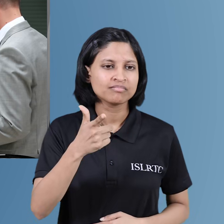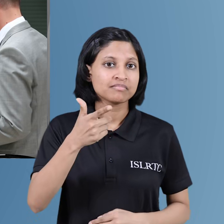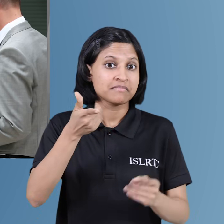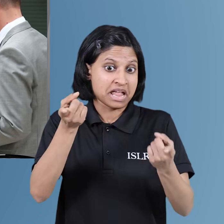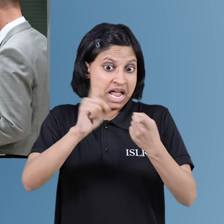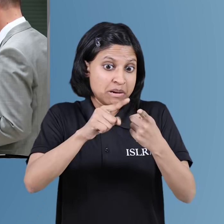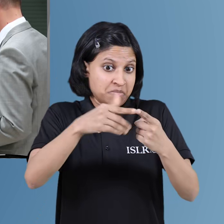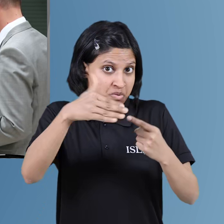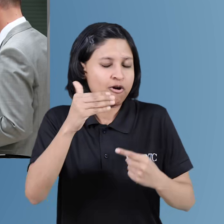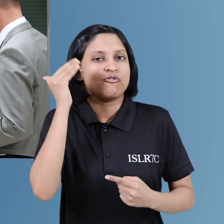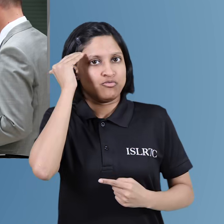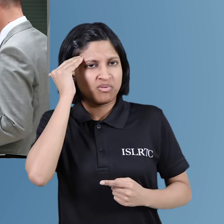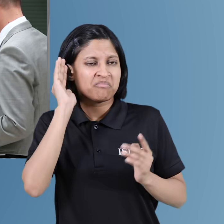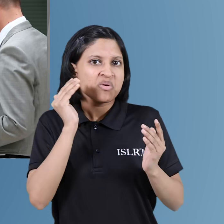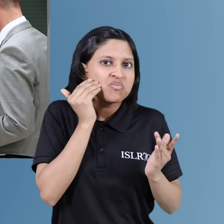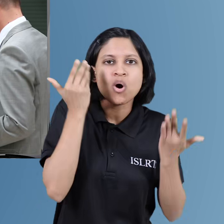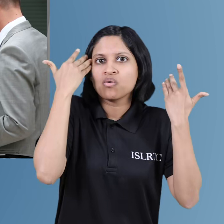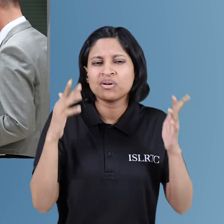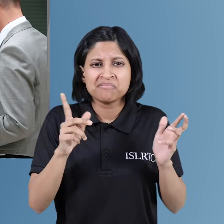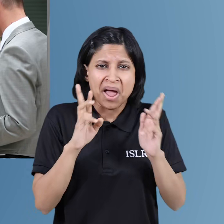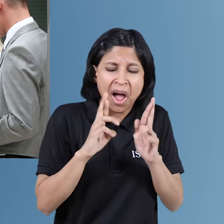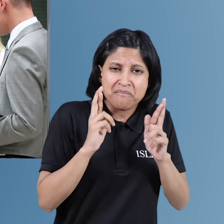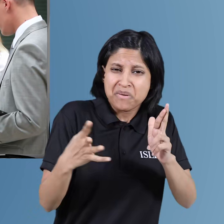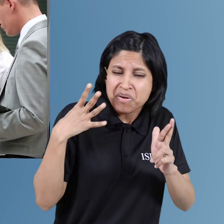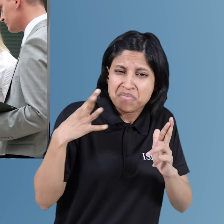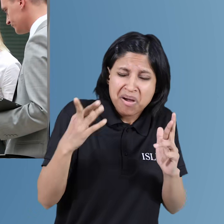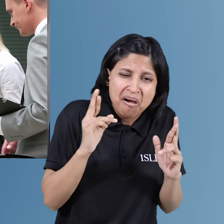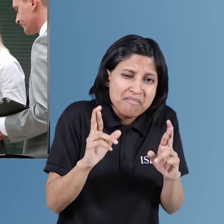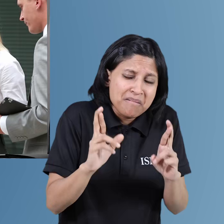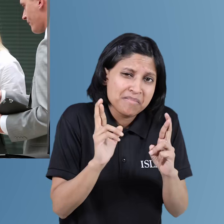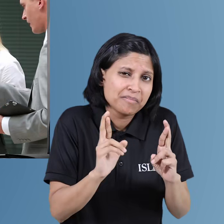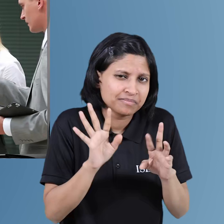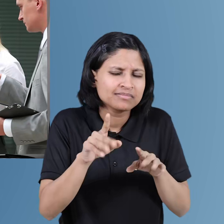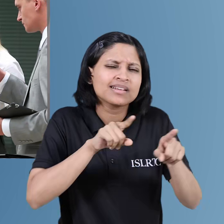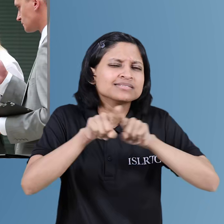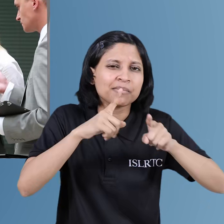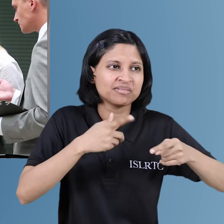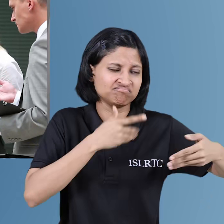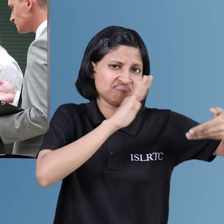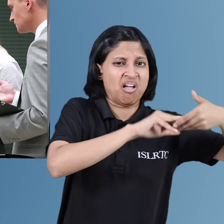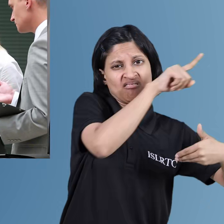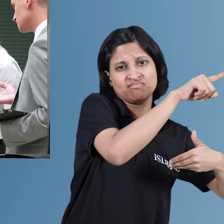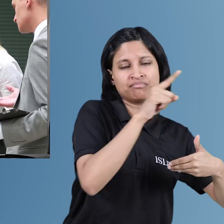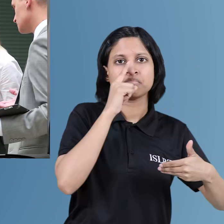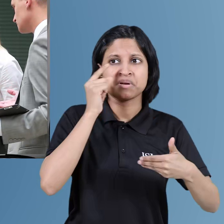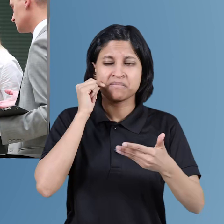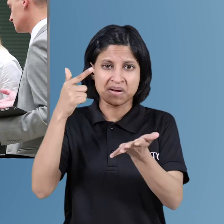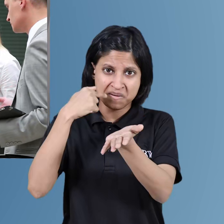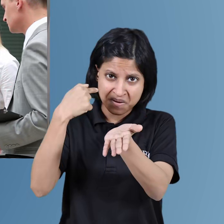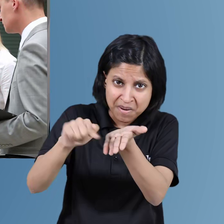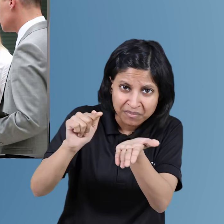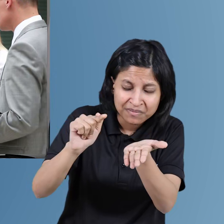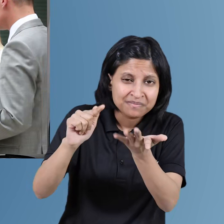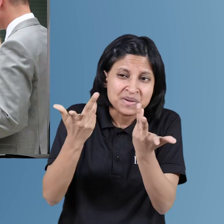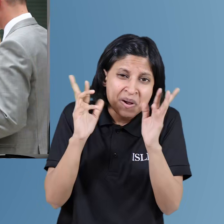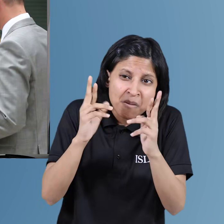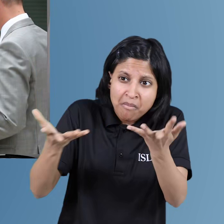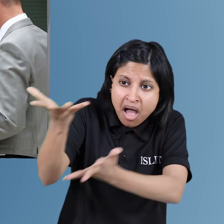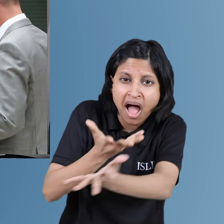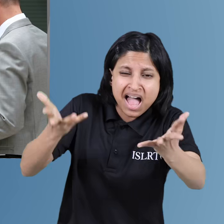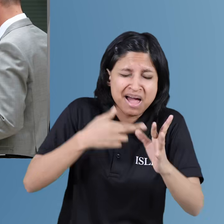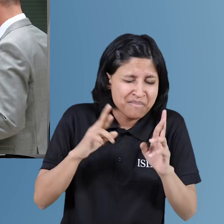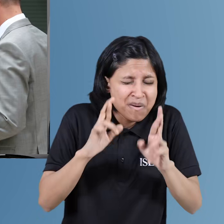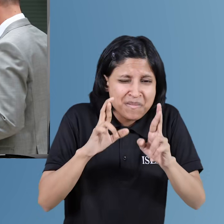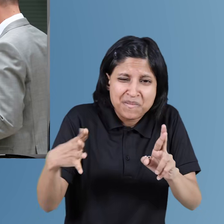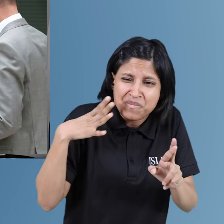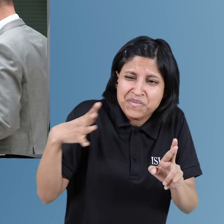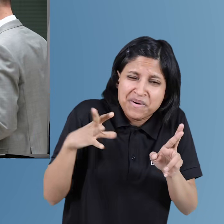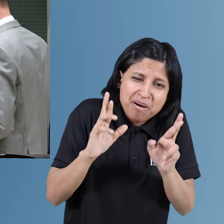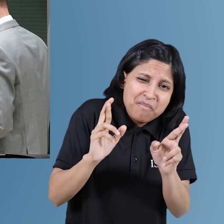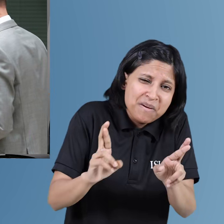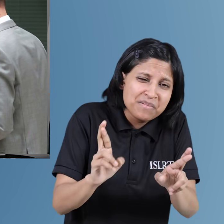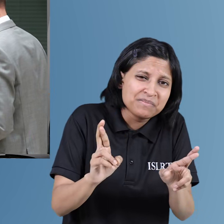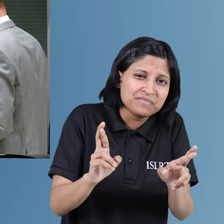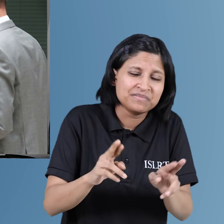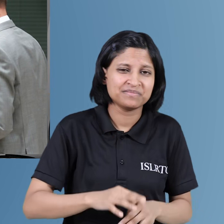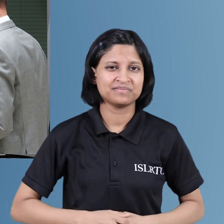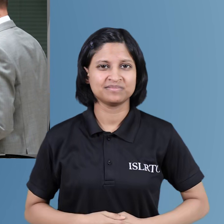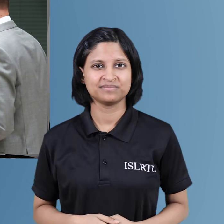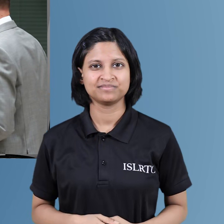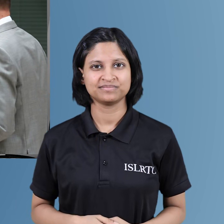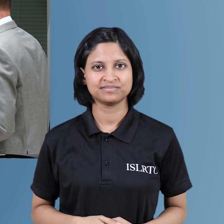To anticipate something based on existing knowledge or information. For example, as my parents discussed the marriage proposal with my partner's family, I expected a positive outcome.